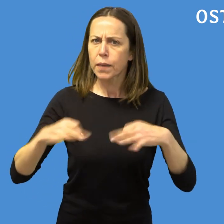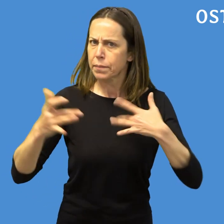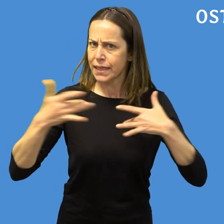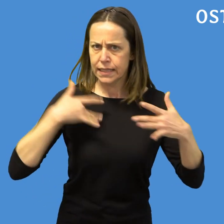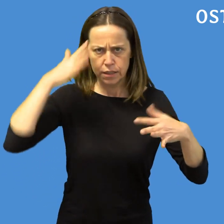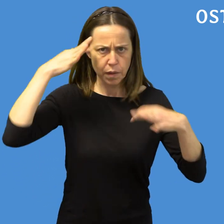síntoma